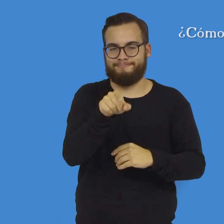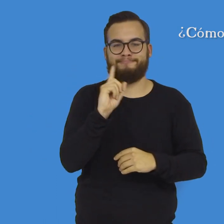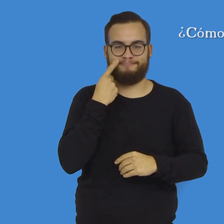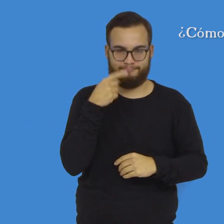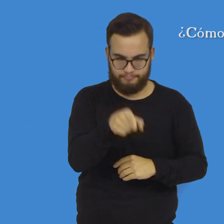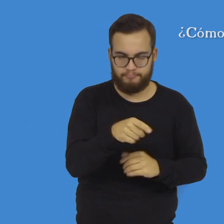descubrir